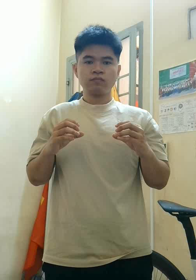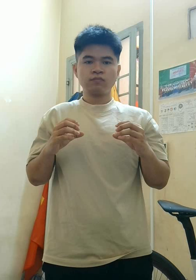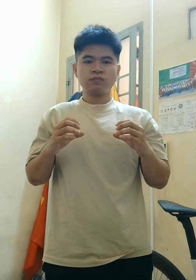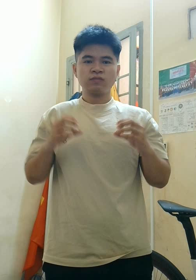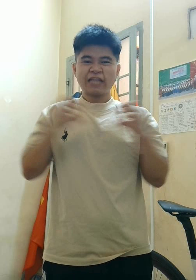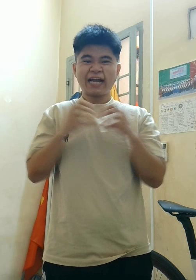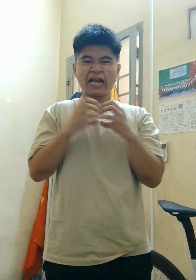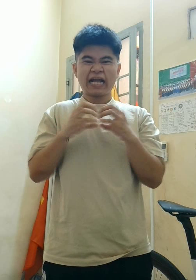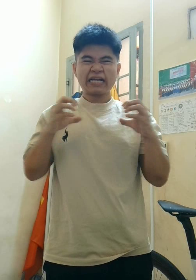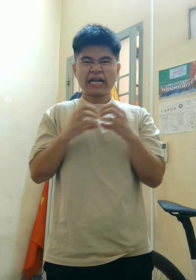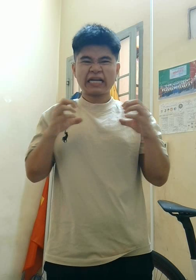cai nhau